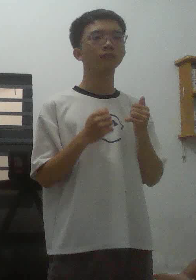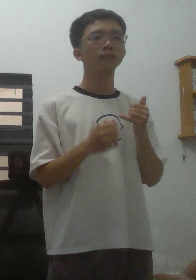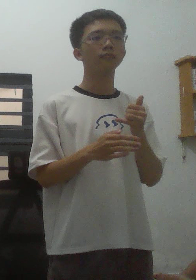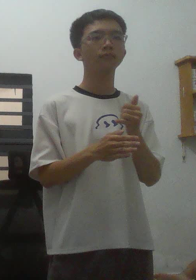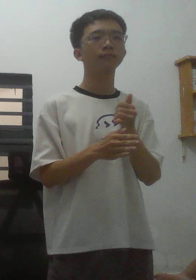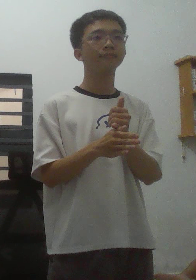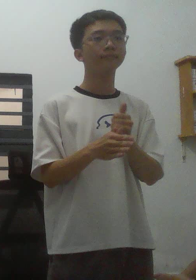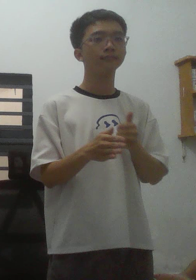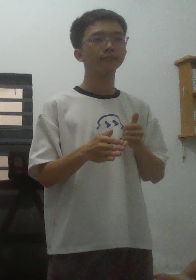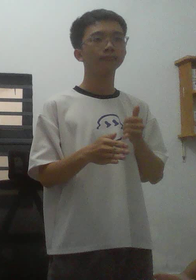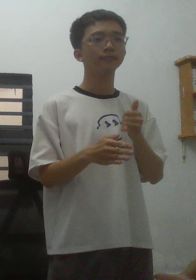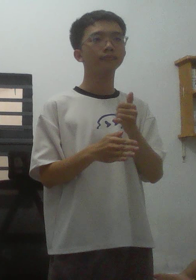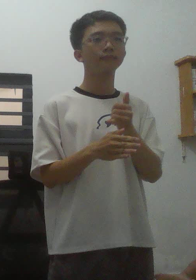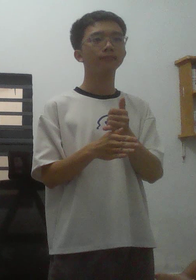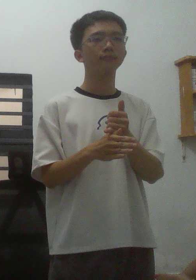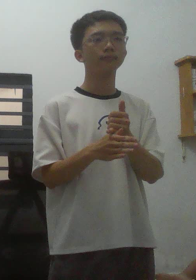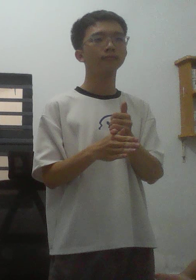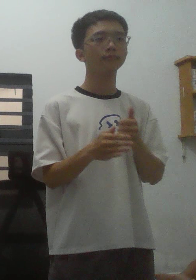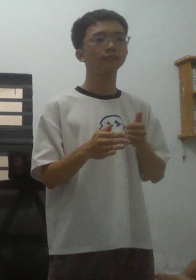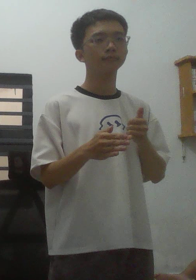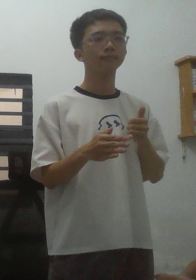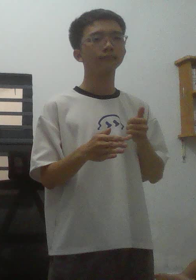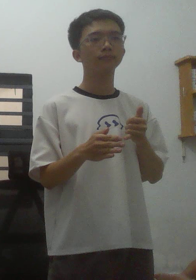cuoi thang